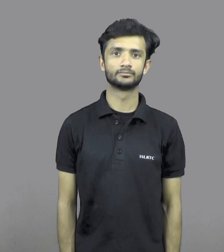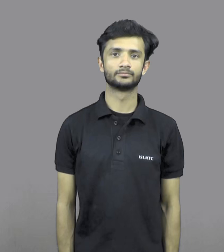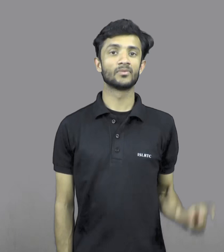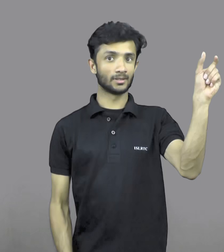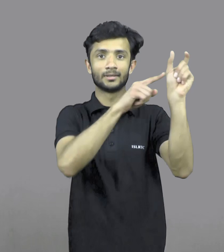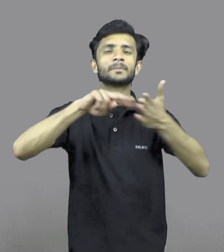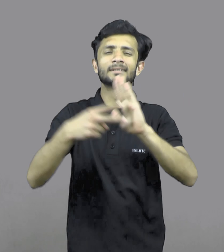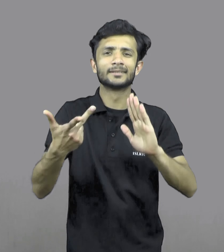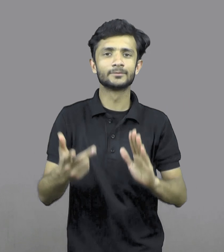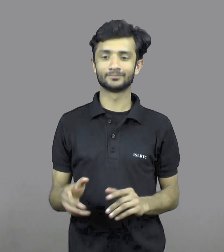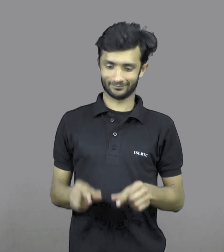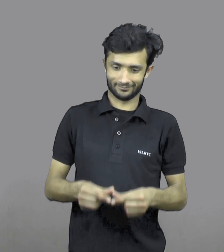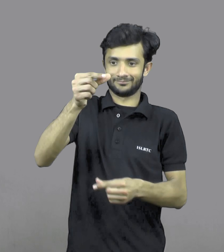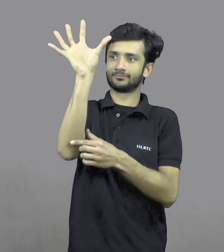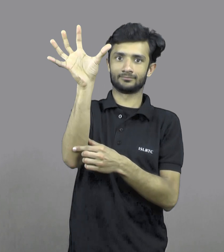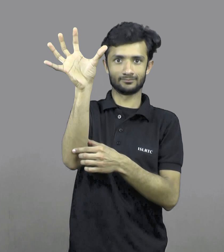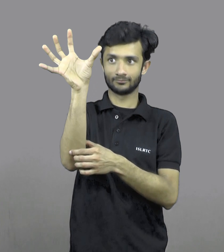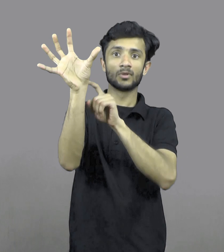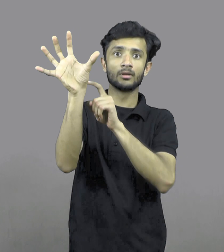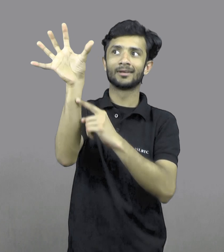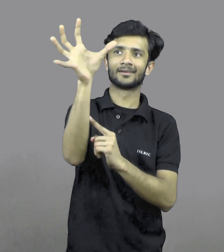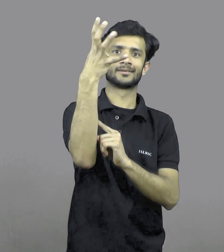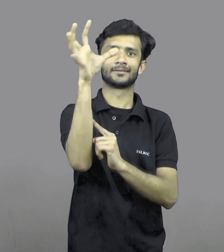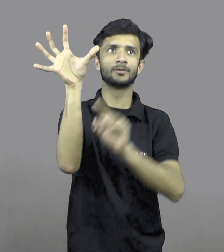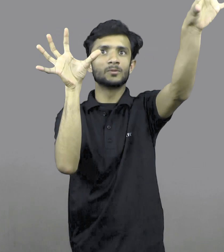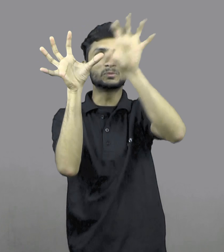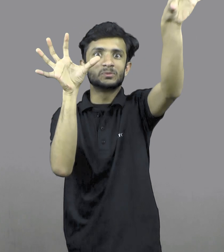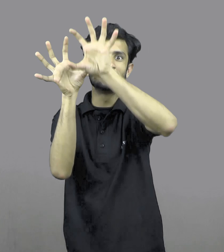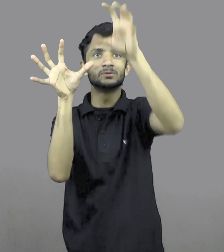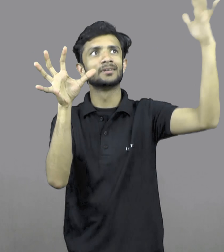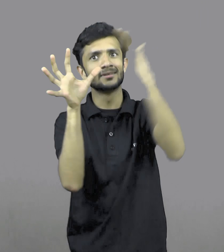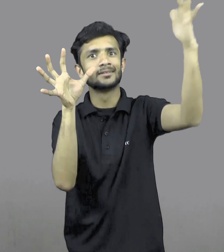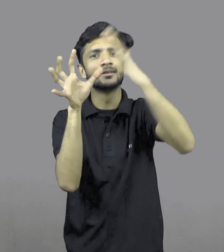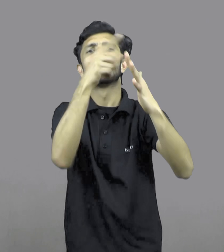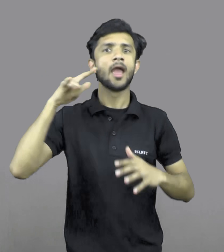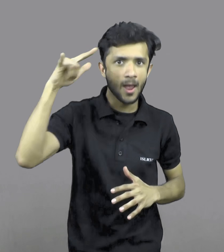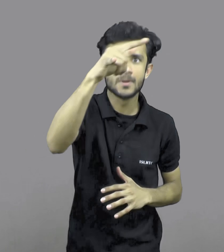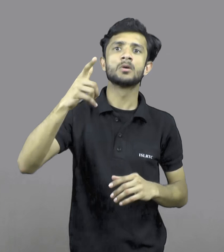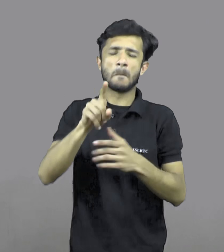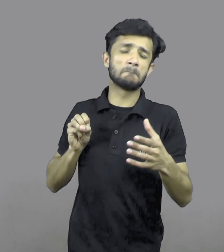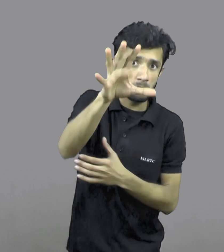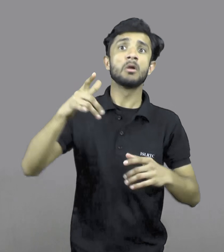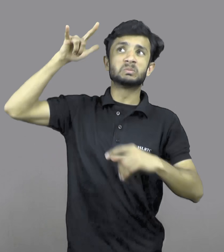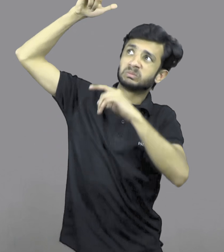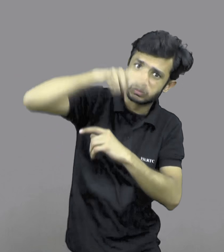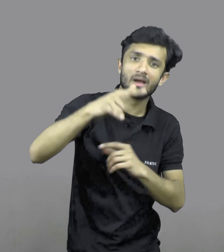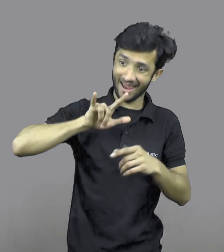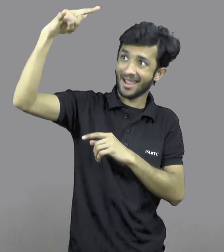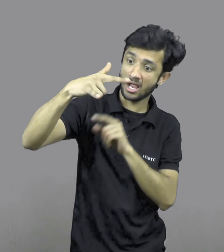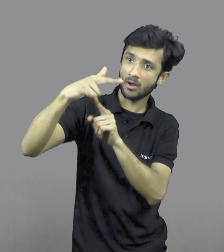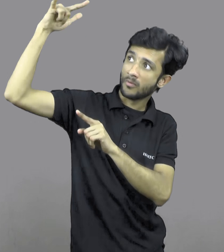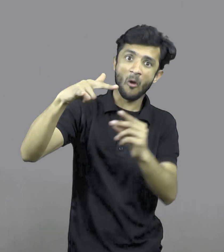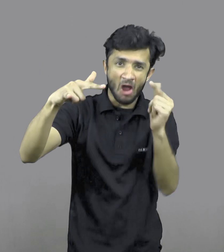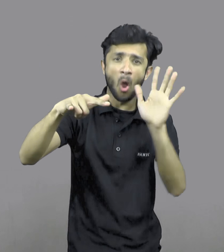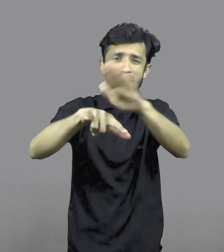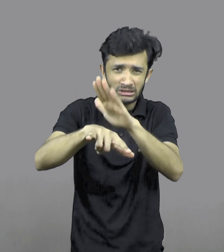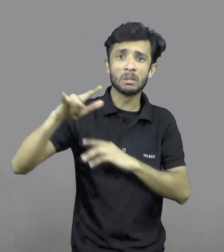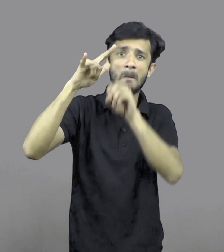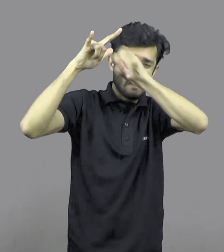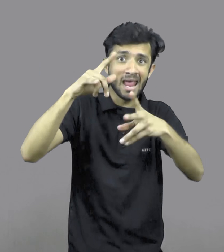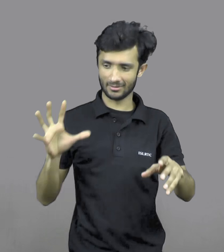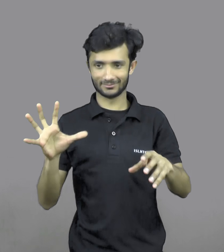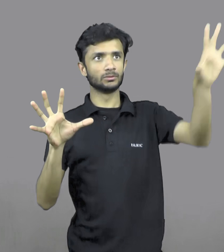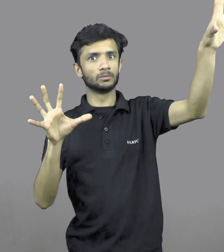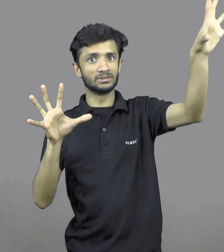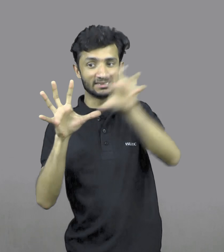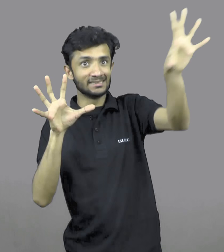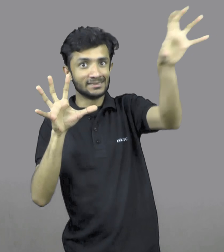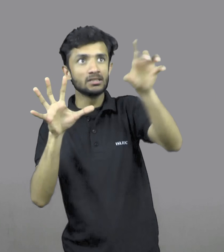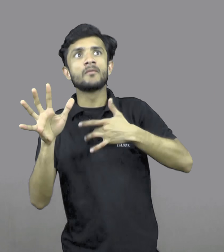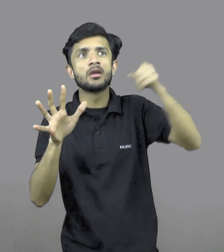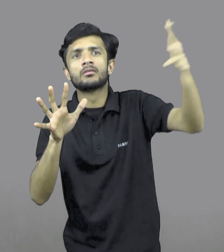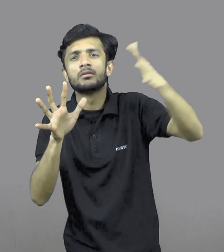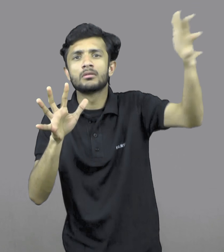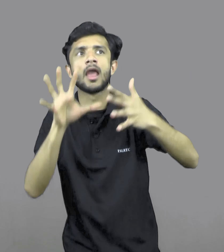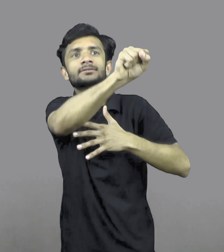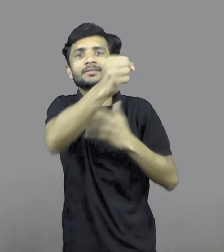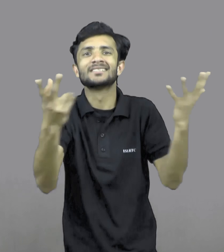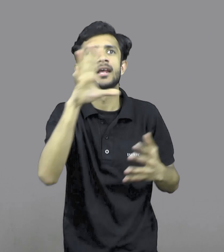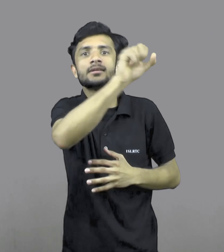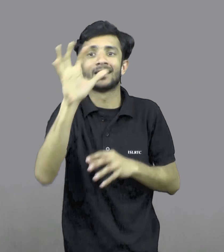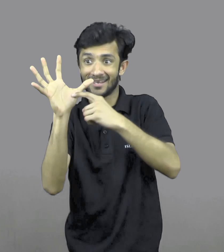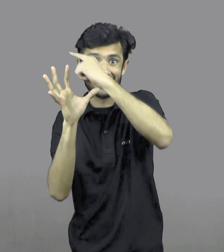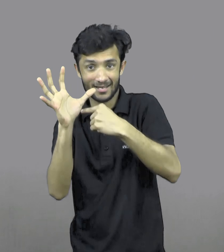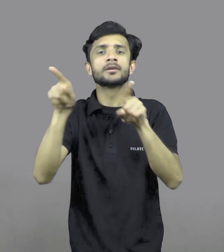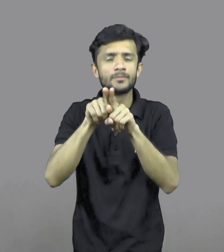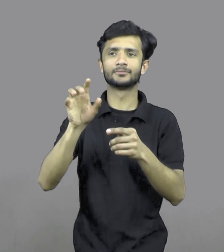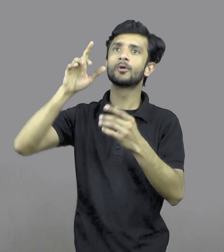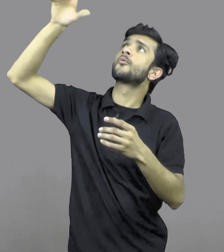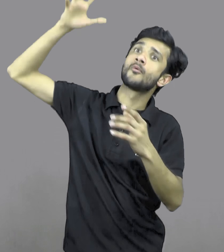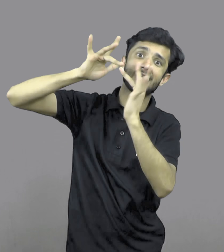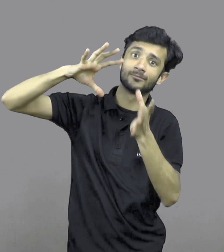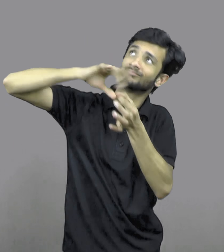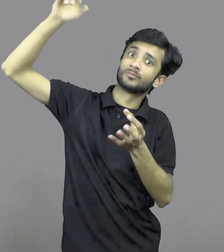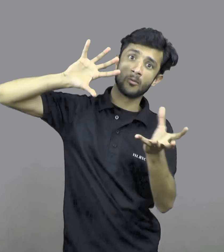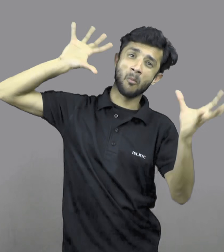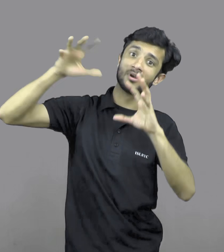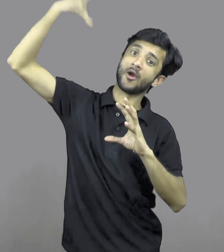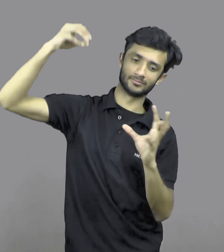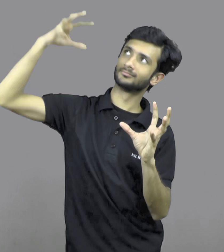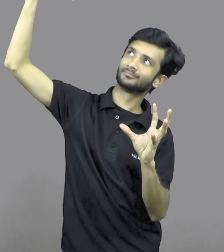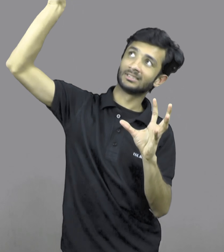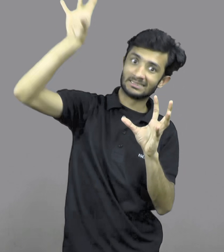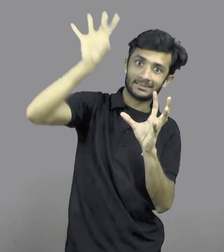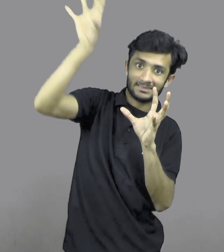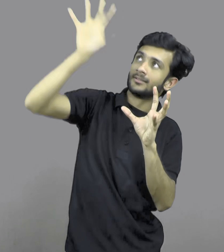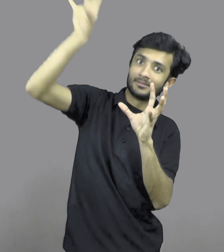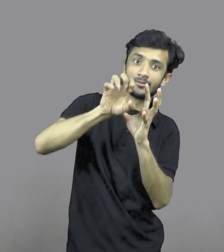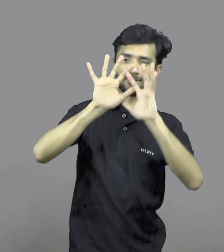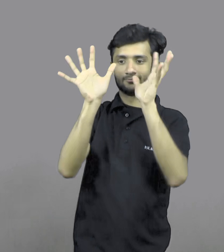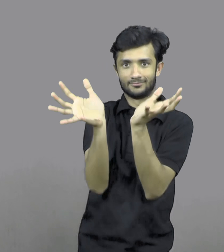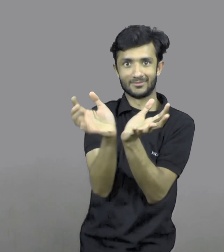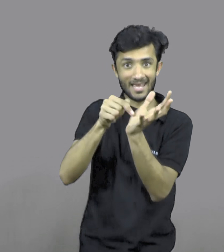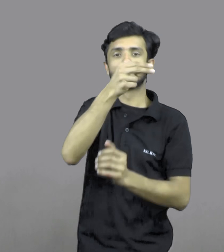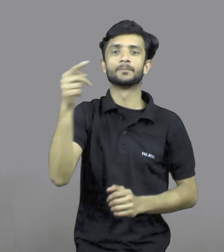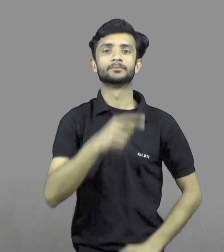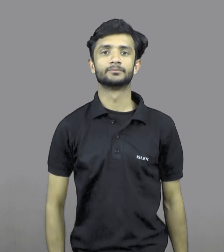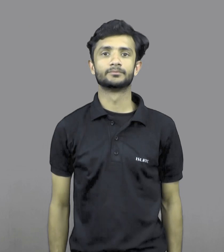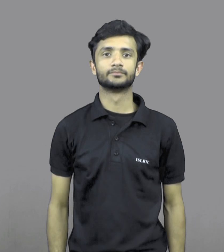Radar